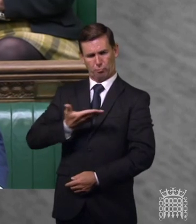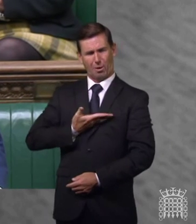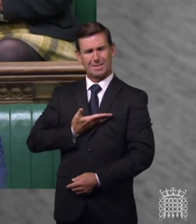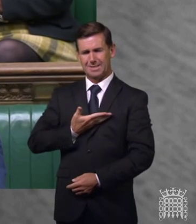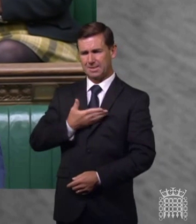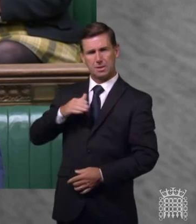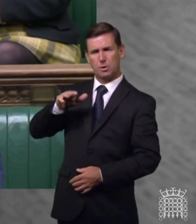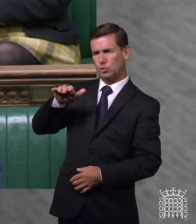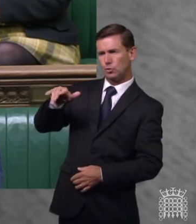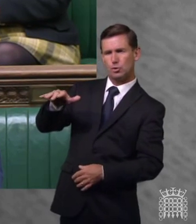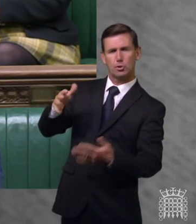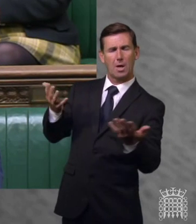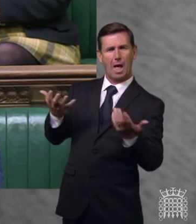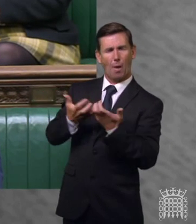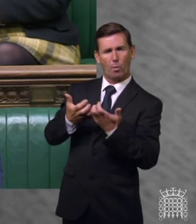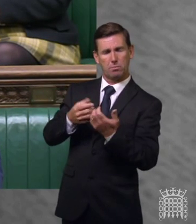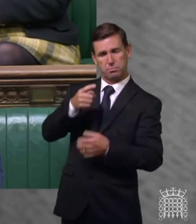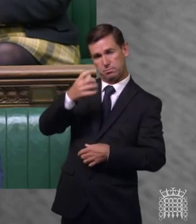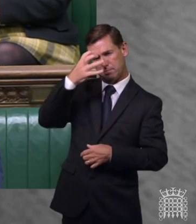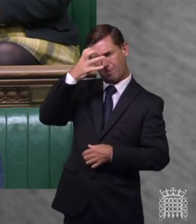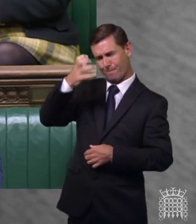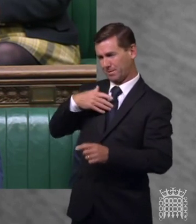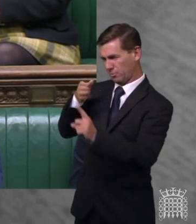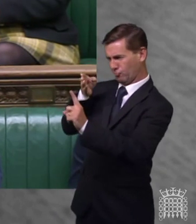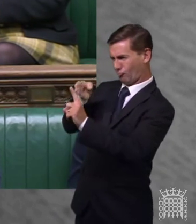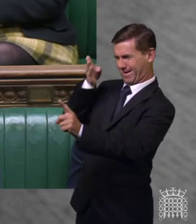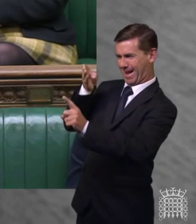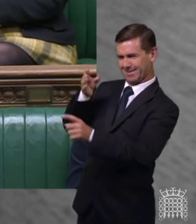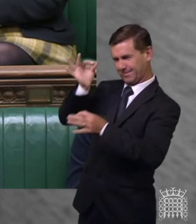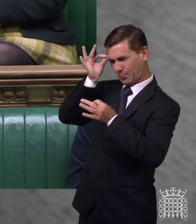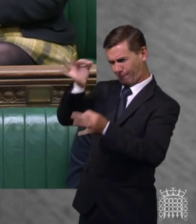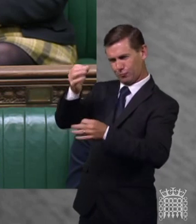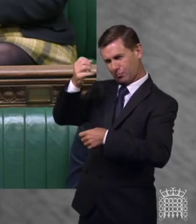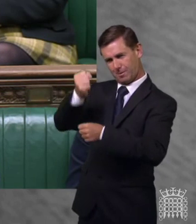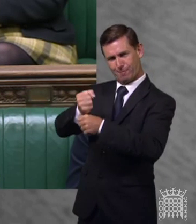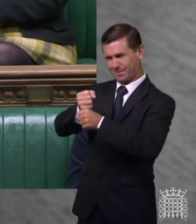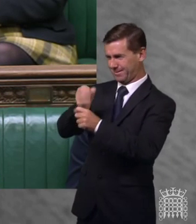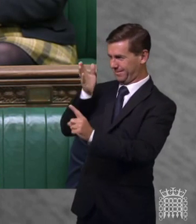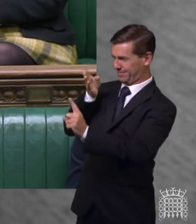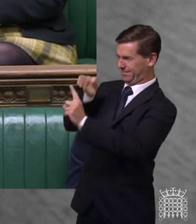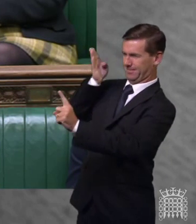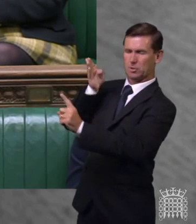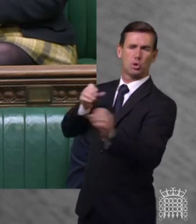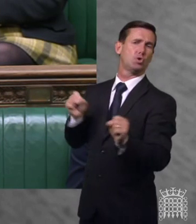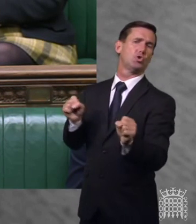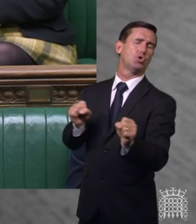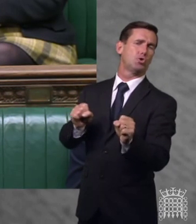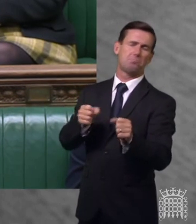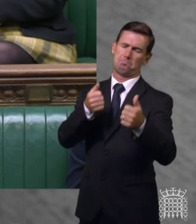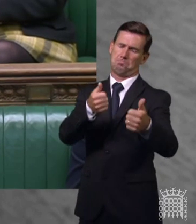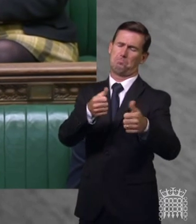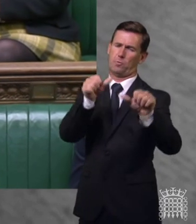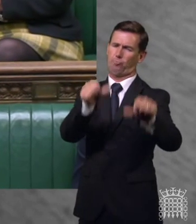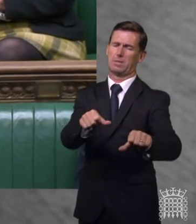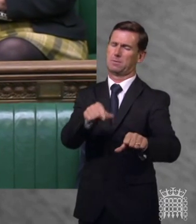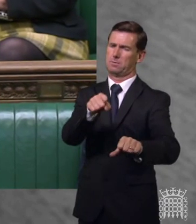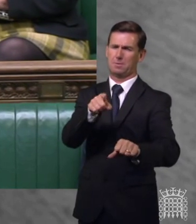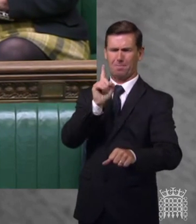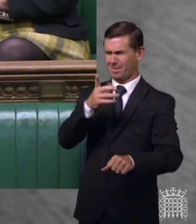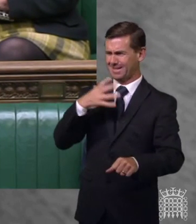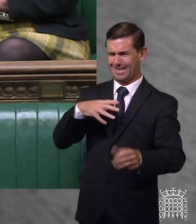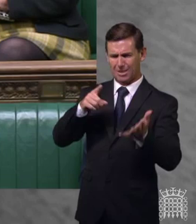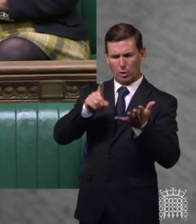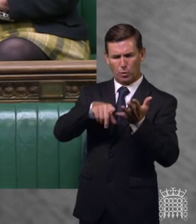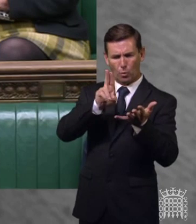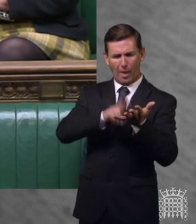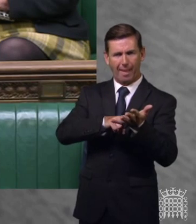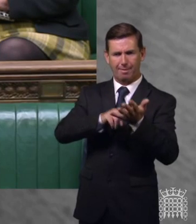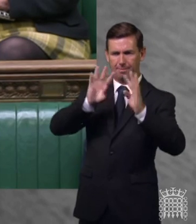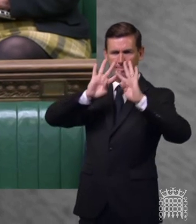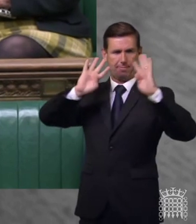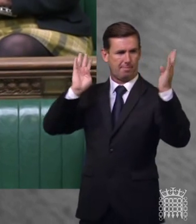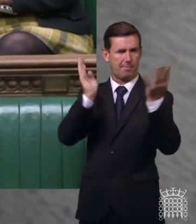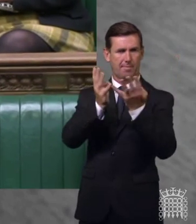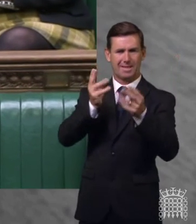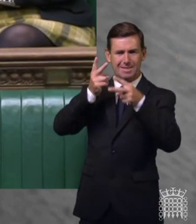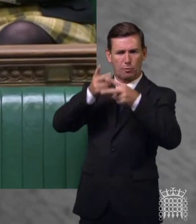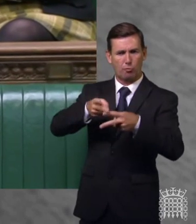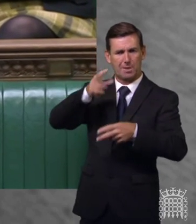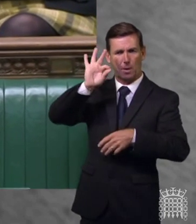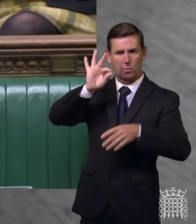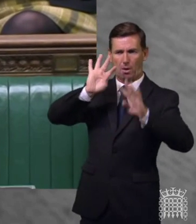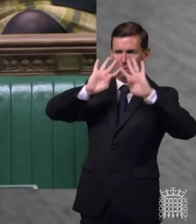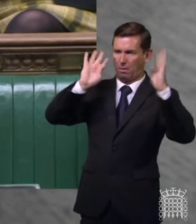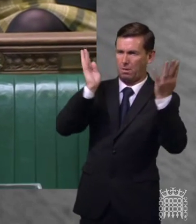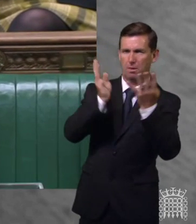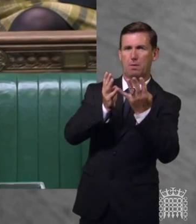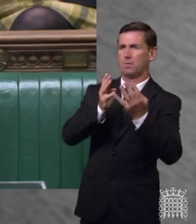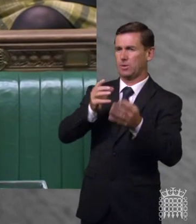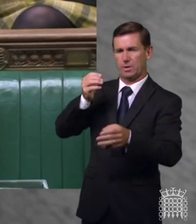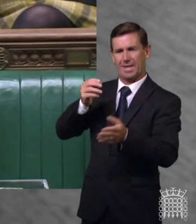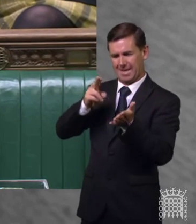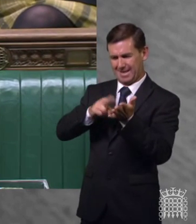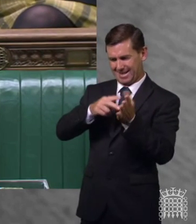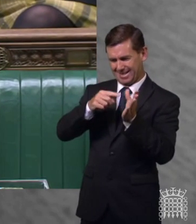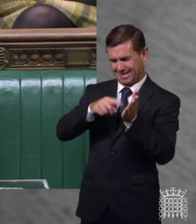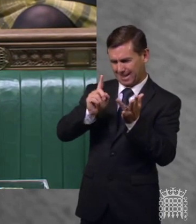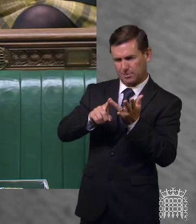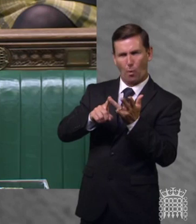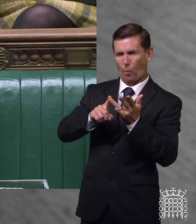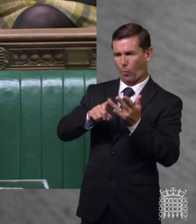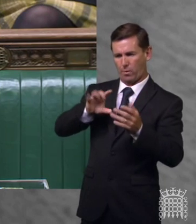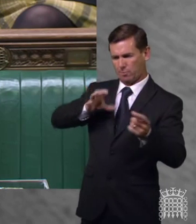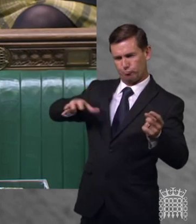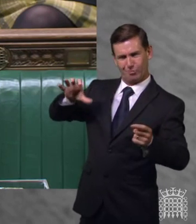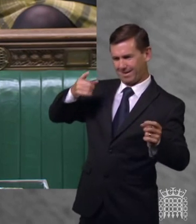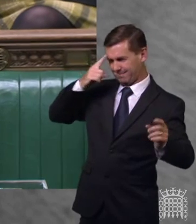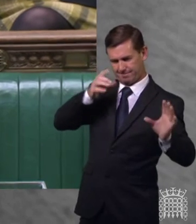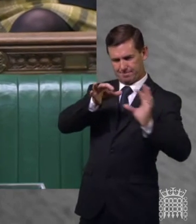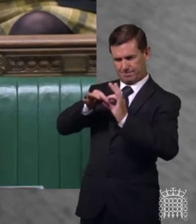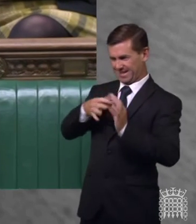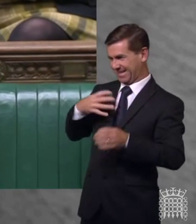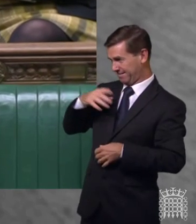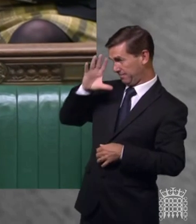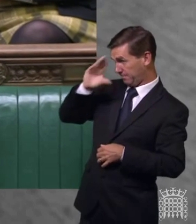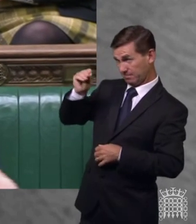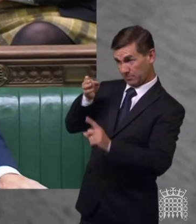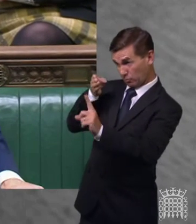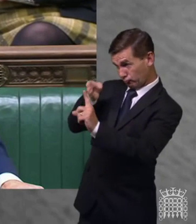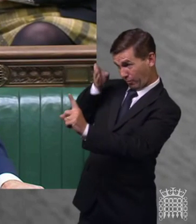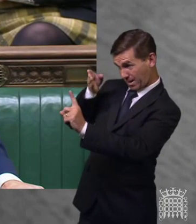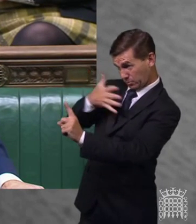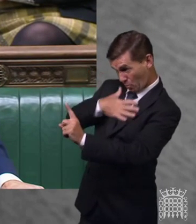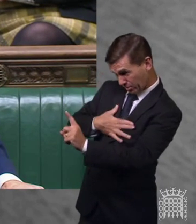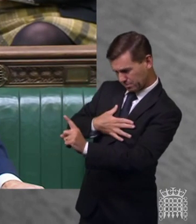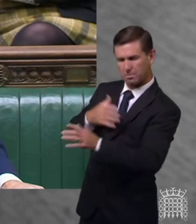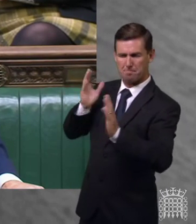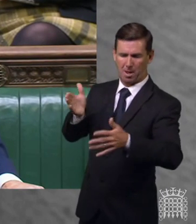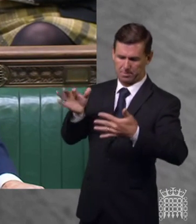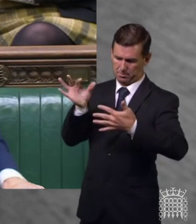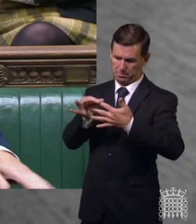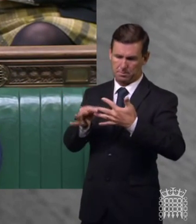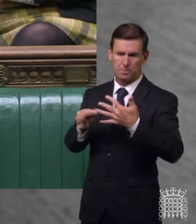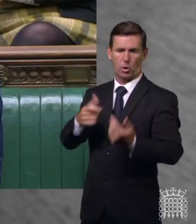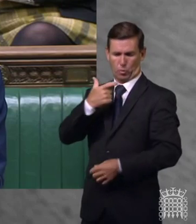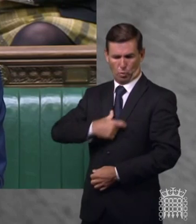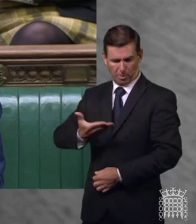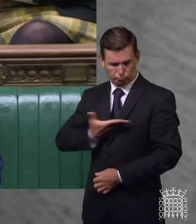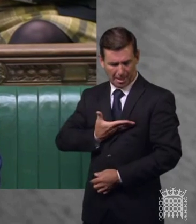The Government are right not to recognise the Taliban as the official Government—the Prime Minister has made that clear—but that must be part of a wider strategy, developed with our UN security partners and our NATO allies, to apply pressure on the Taliban not only to stamp out a resurgence of terror groups, but to retain the liberties and human rights of Afghans.